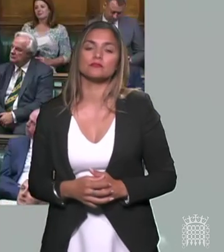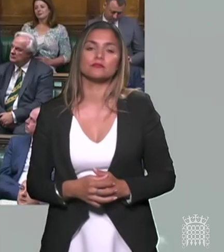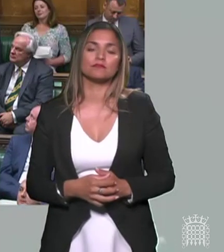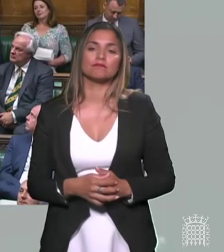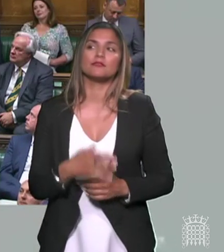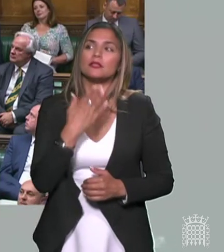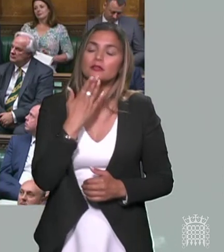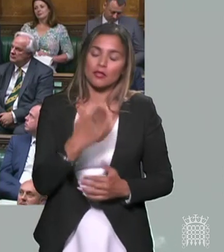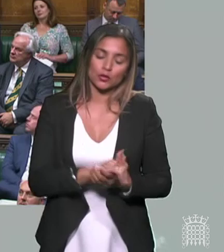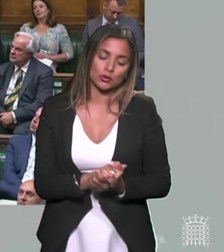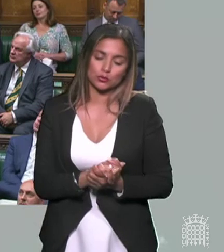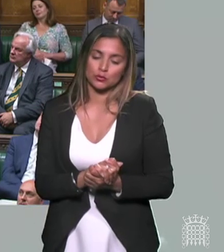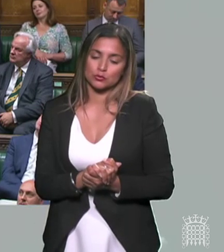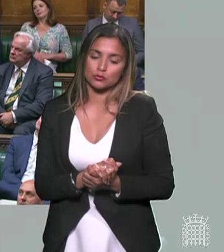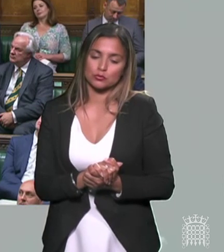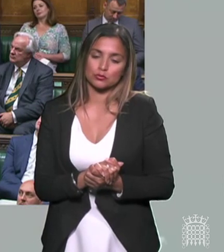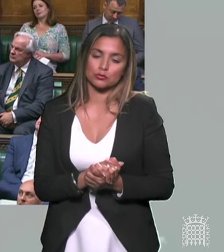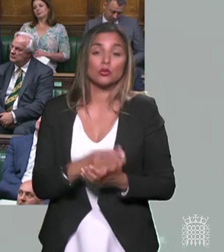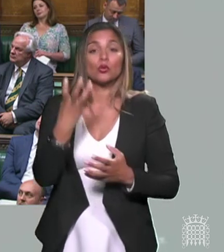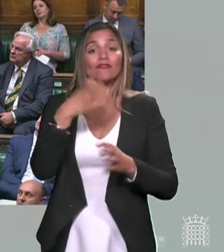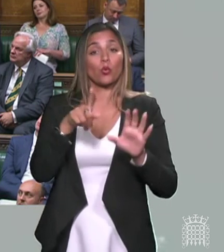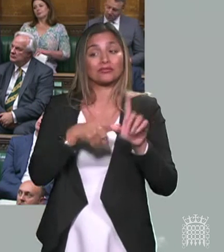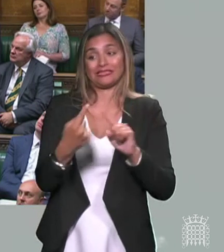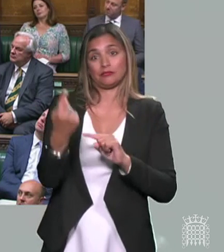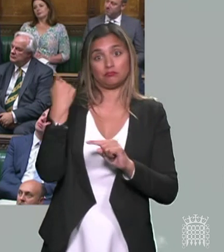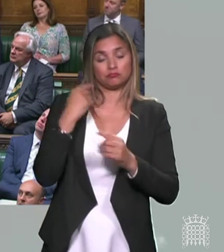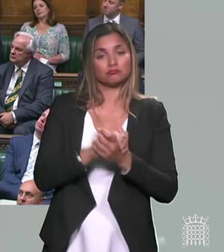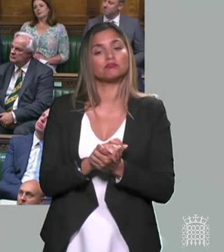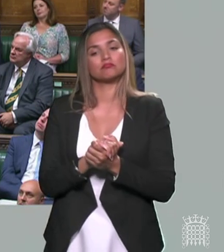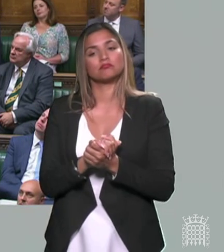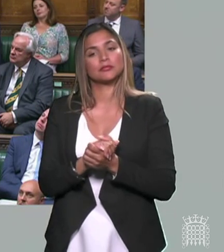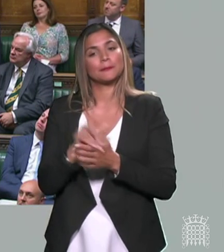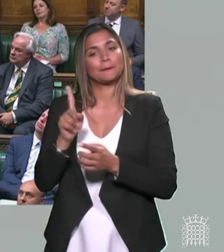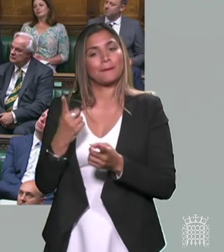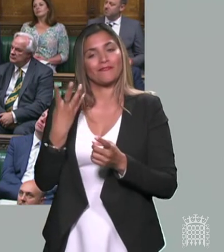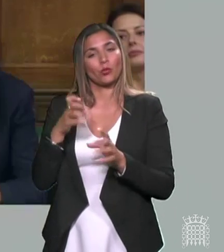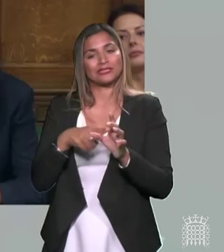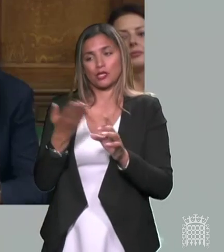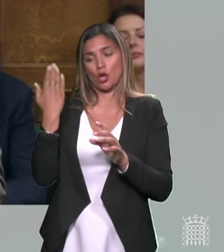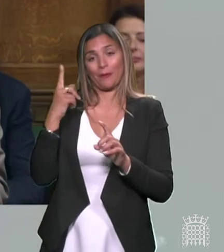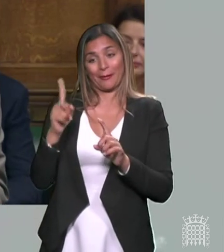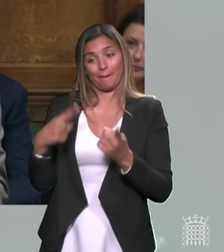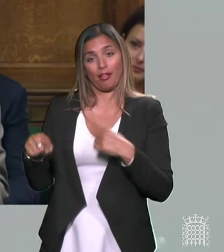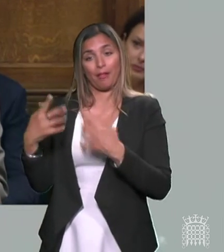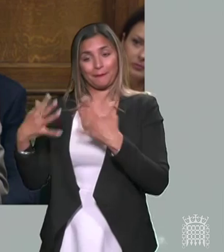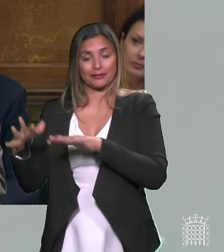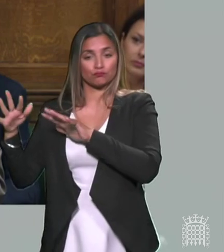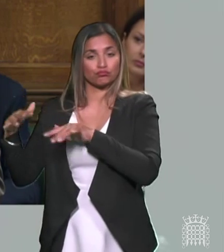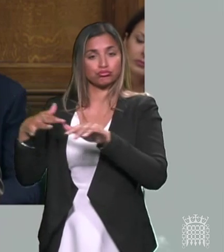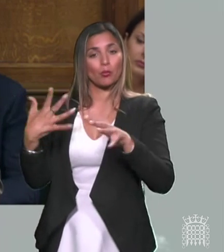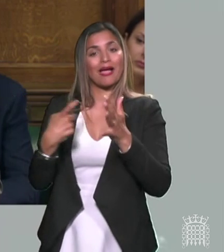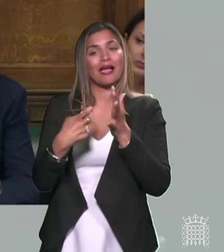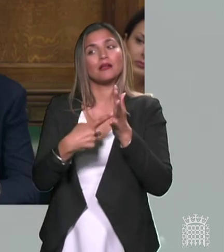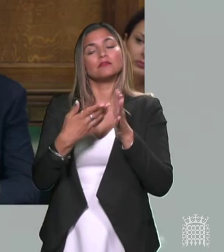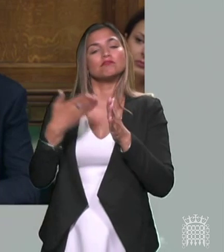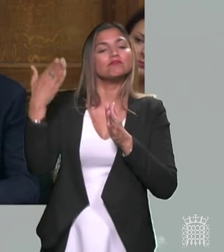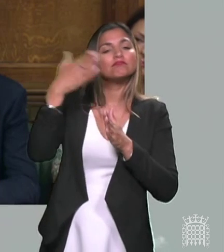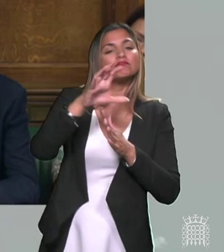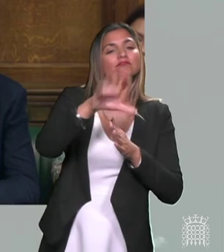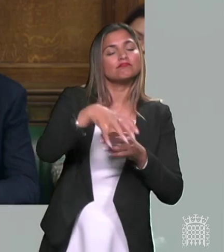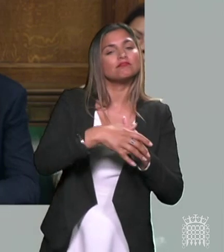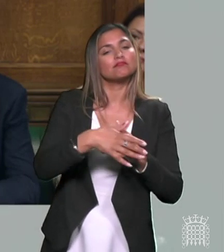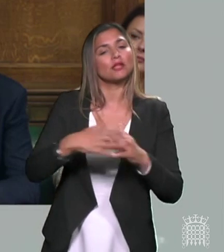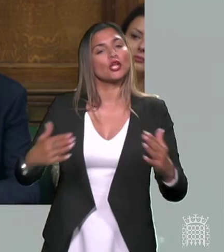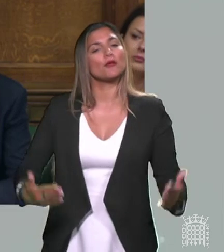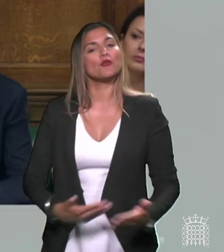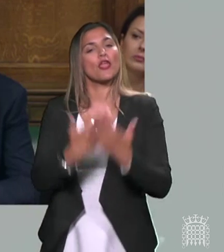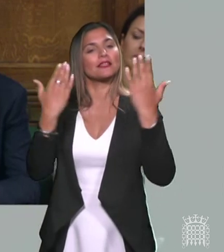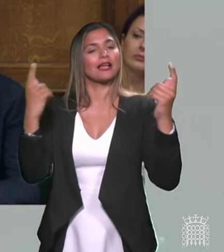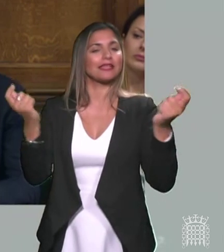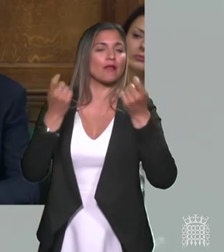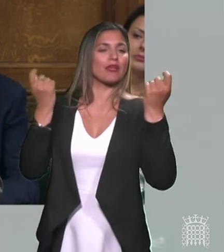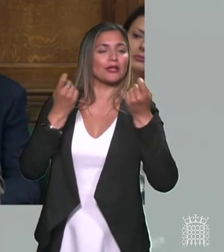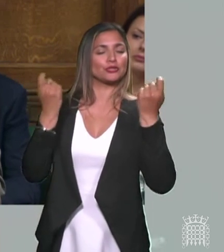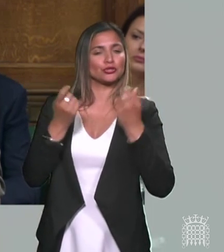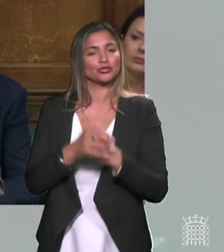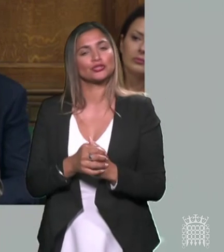Forty years ago, 10 young people from Rugby’s West Indian community travelled to a house in New Cross Road, London for a birthday celebration for former Rugby resident Yvonne Ruddock.